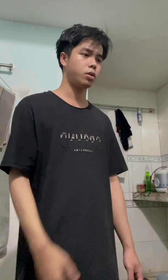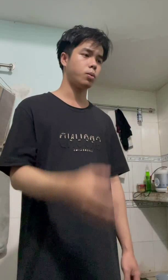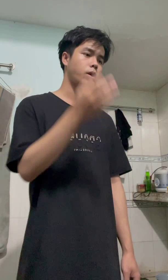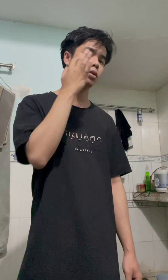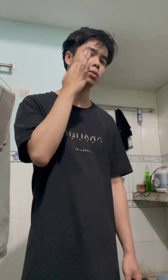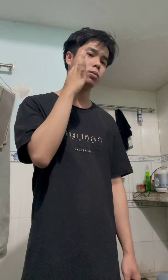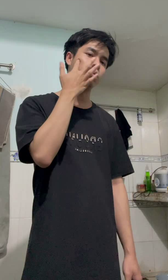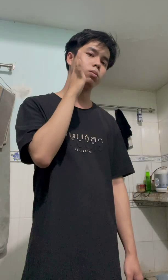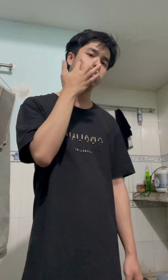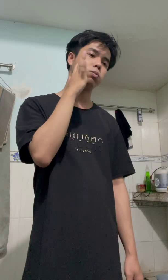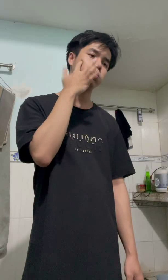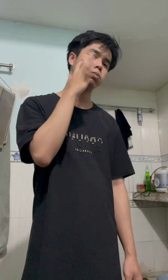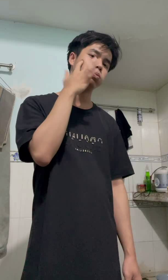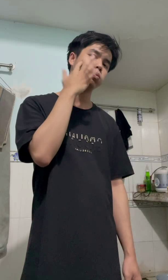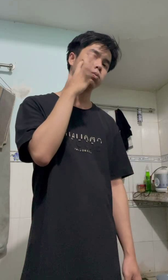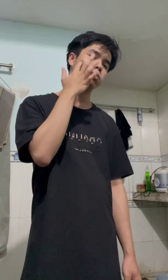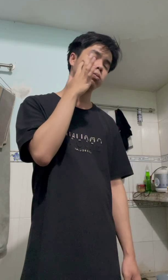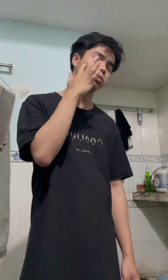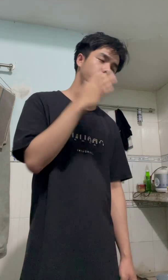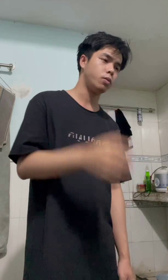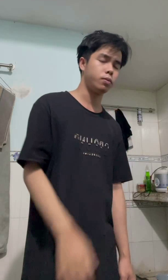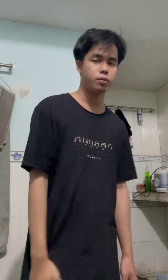kinh tom